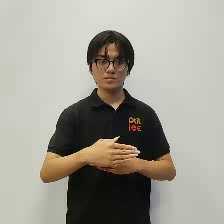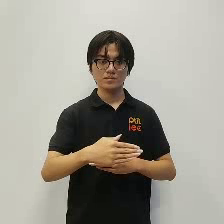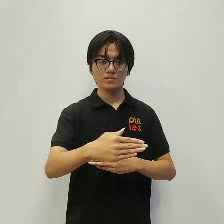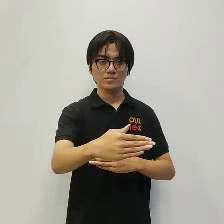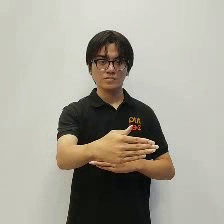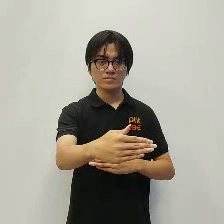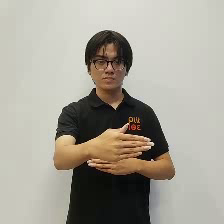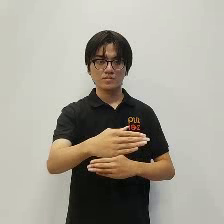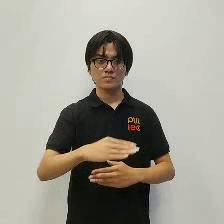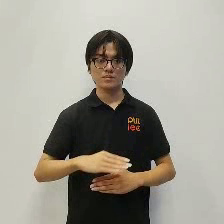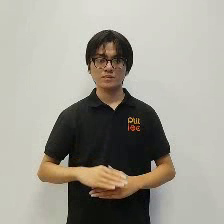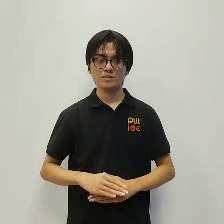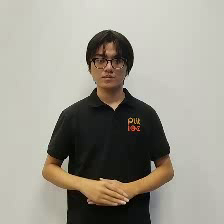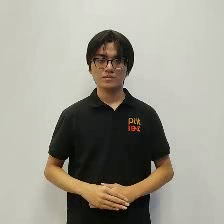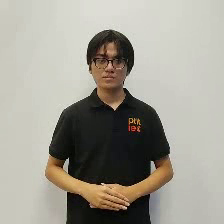Xa